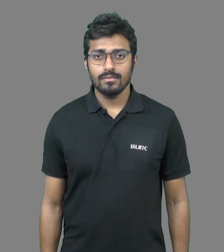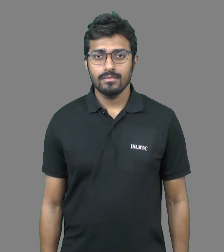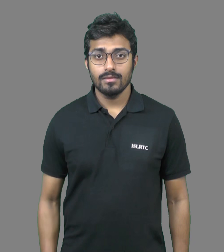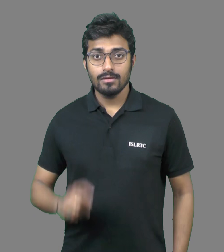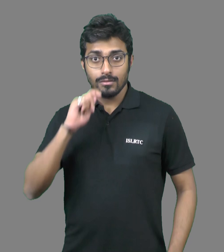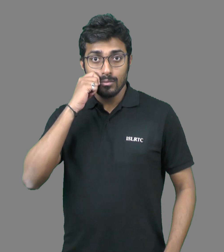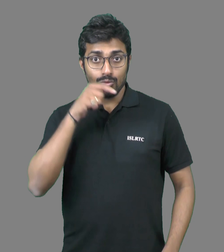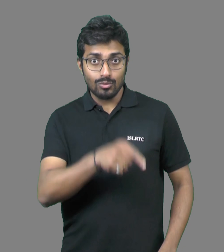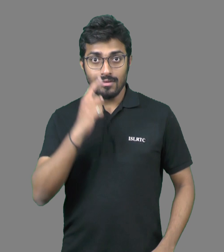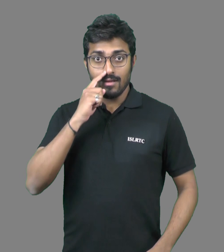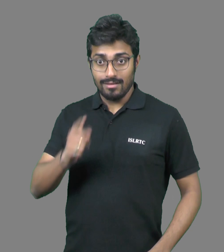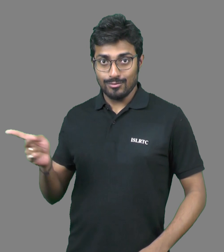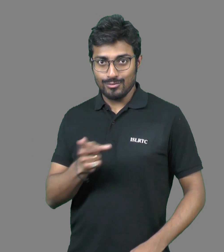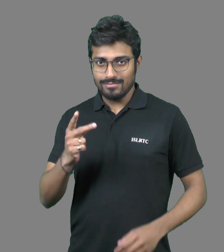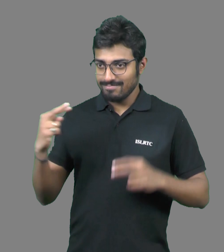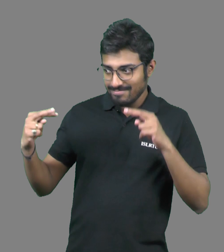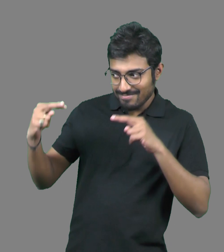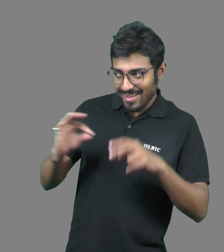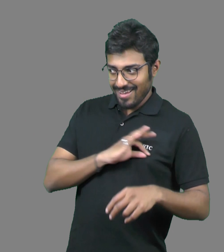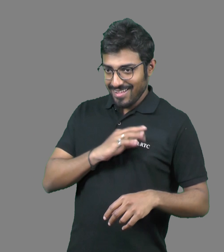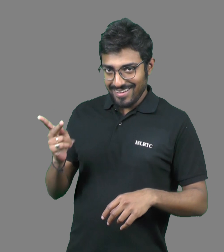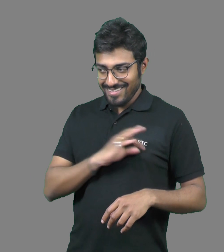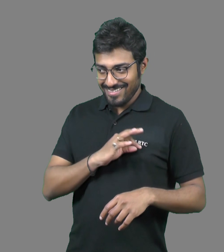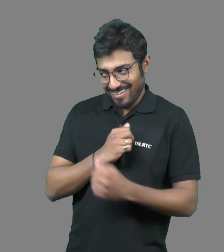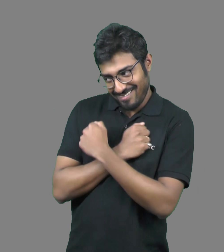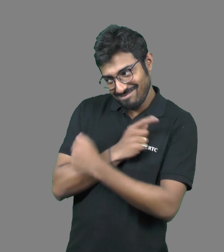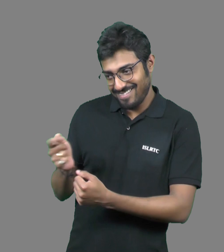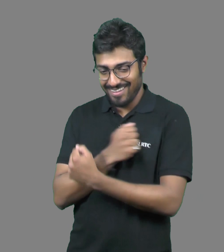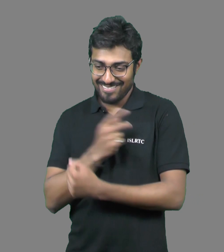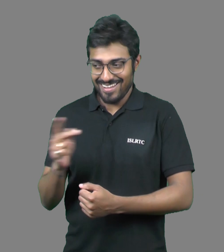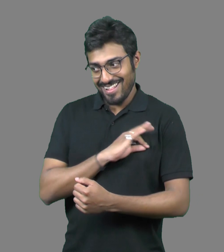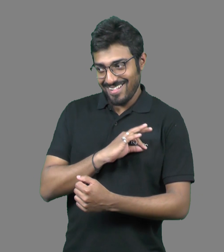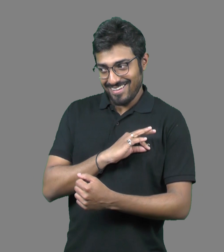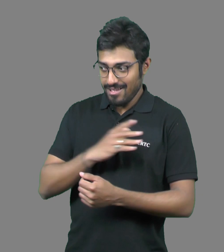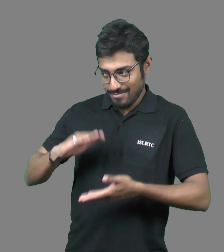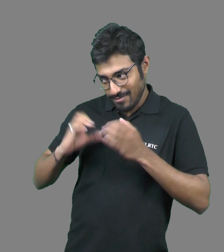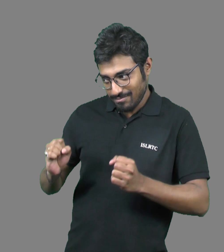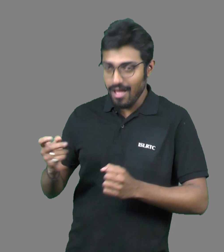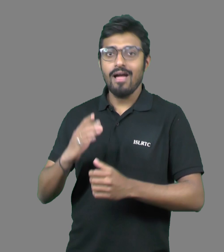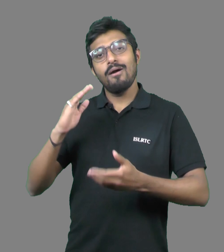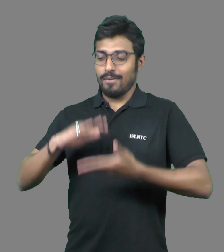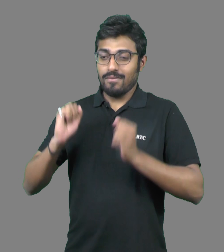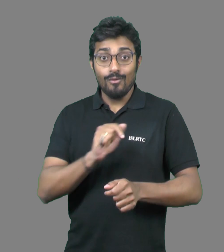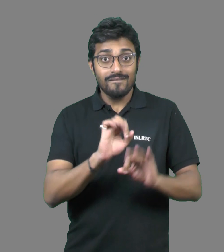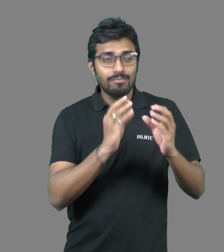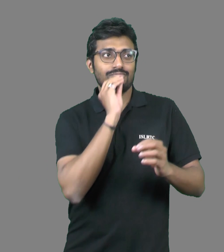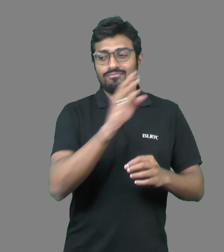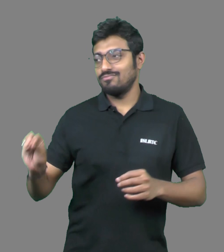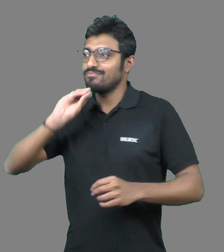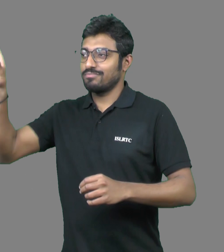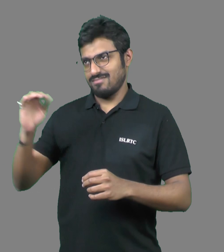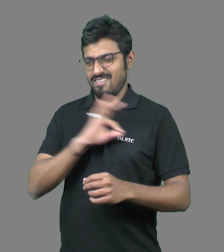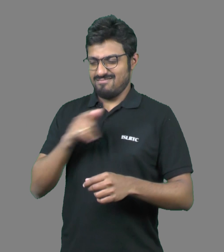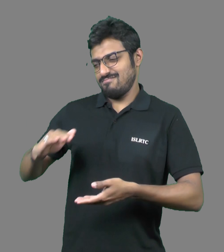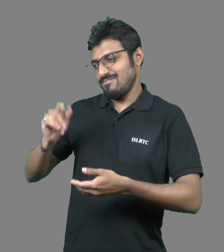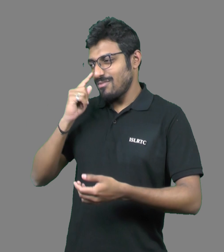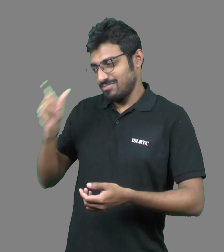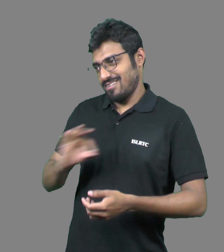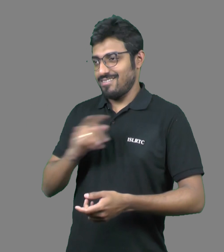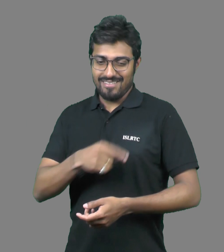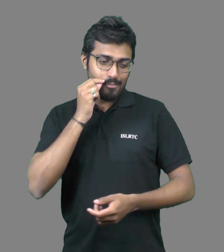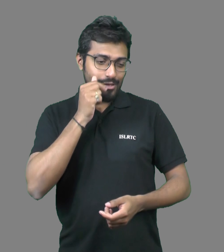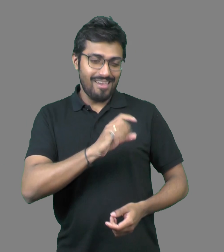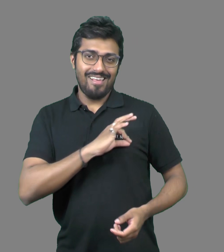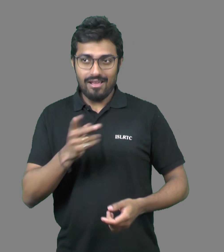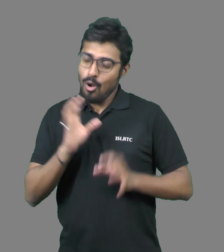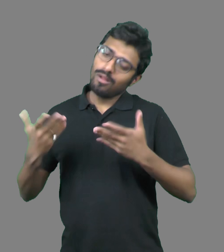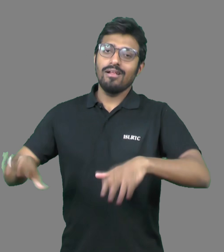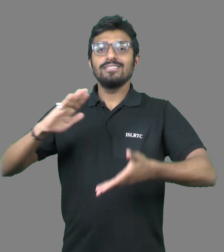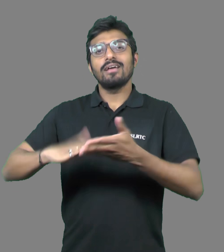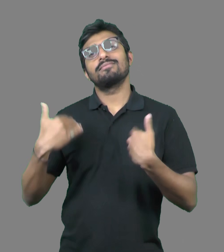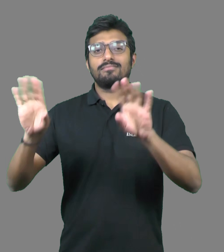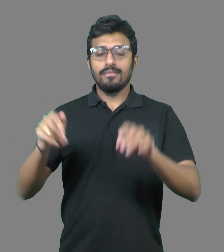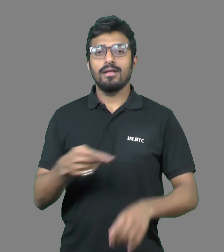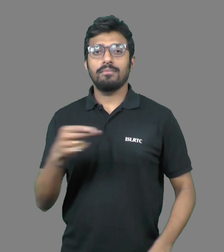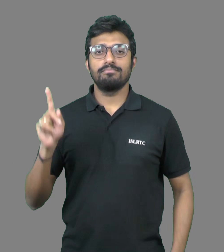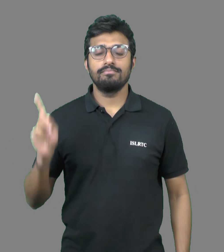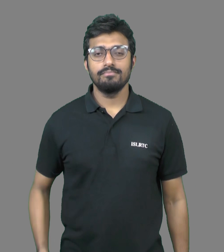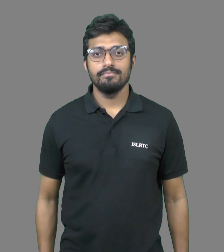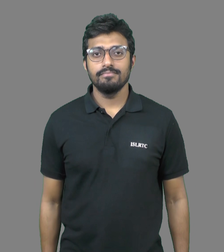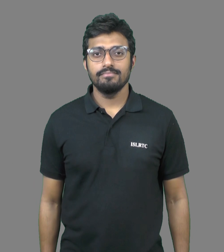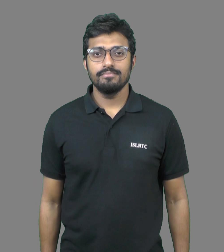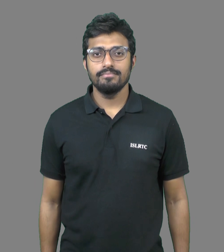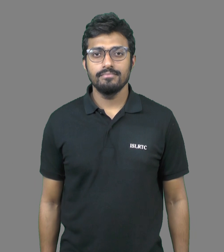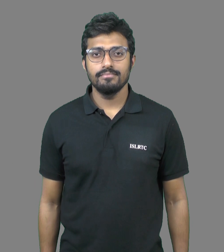Love Marriage